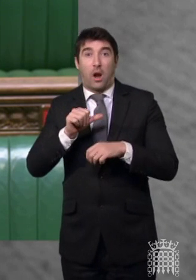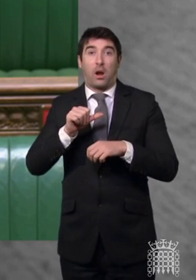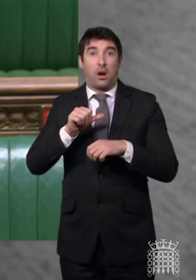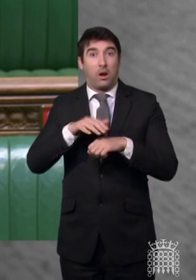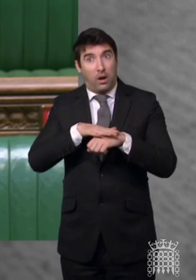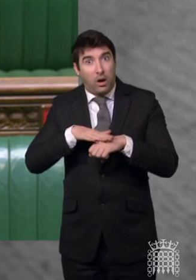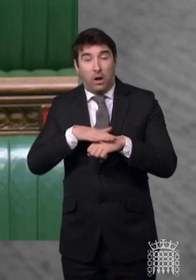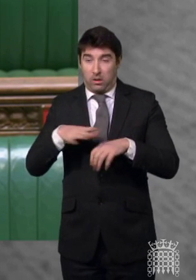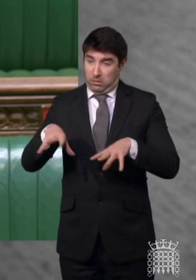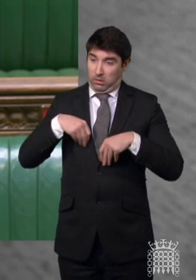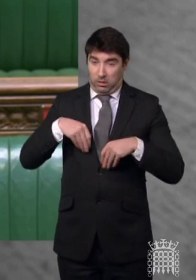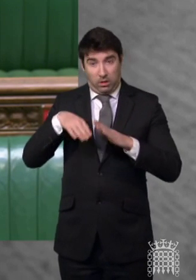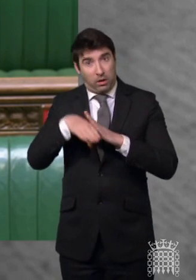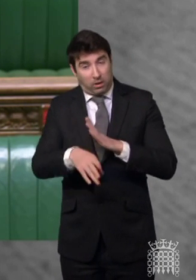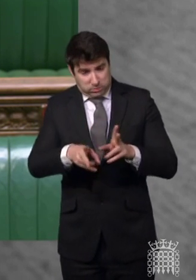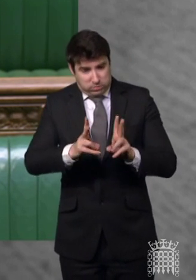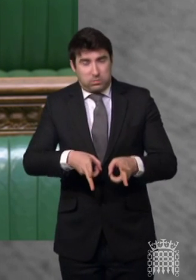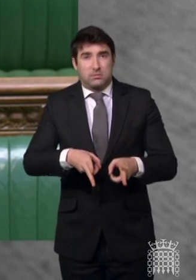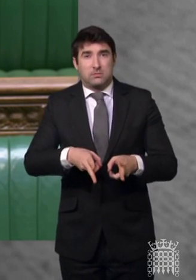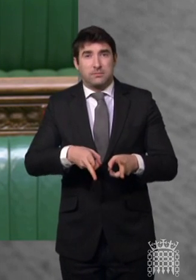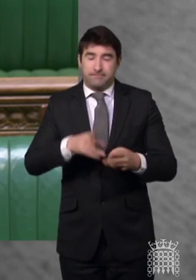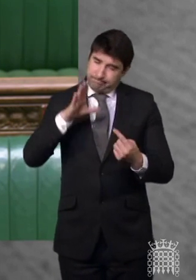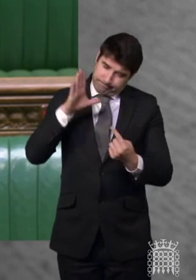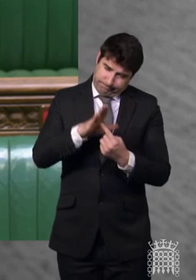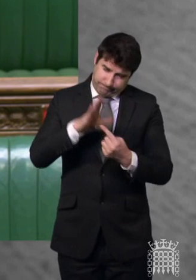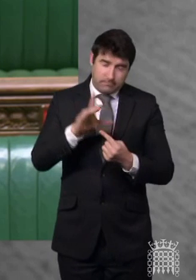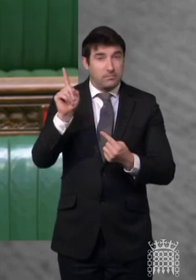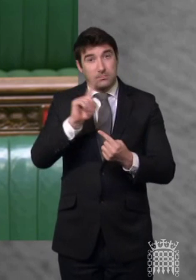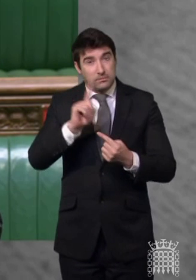Frontline NHS staff need the protection of the vaccine ASAP.